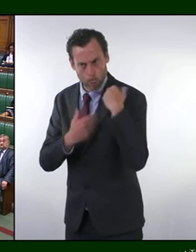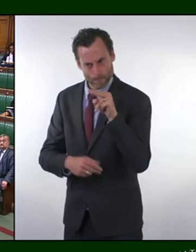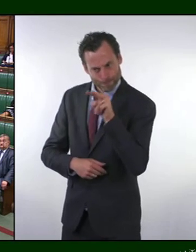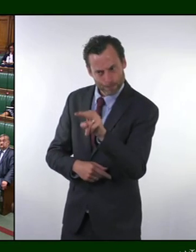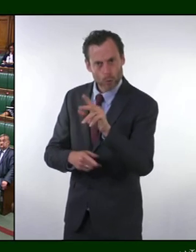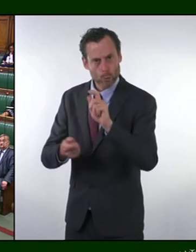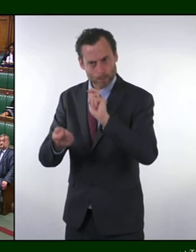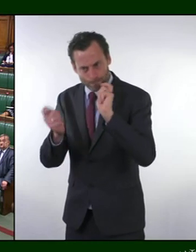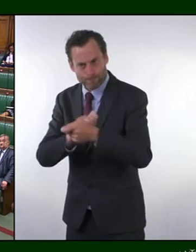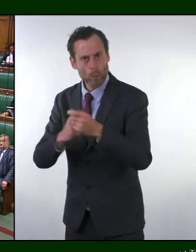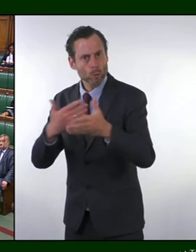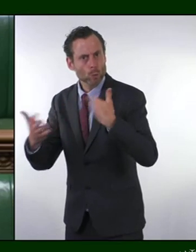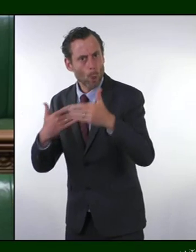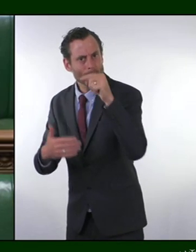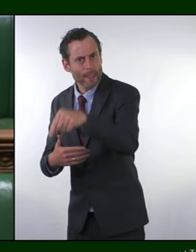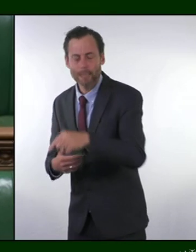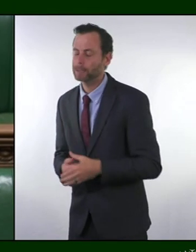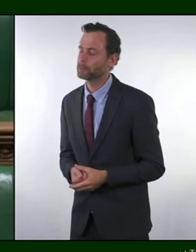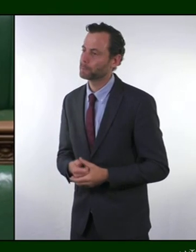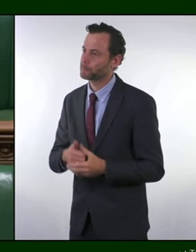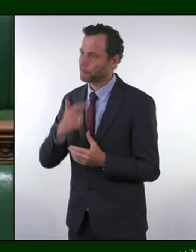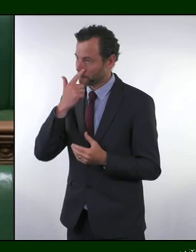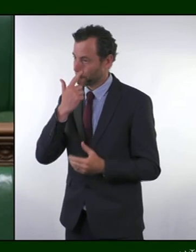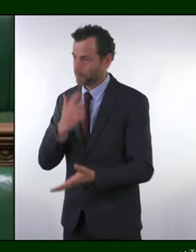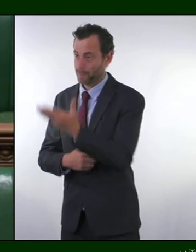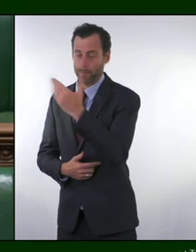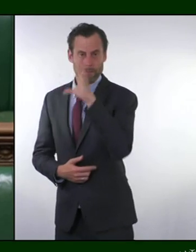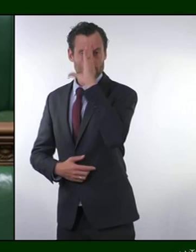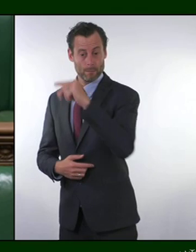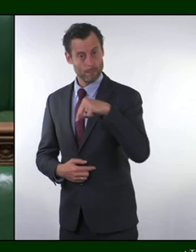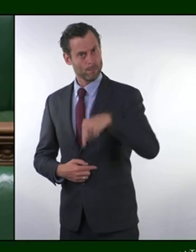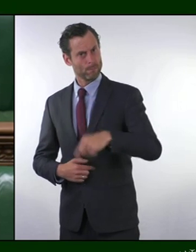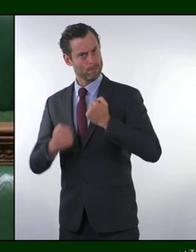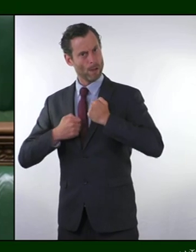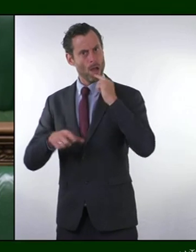First, it is this Conservative Government who set out laws against modern slavery.